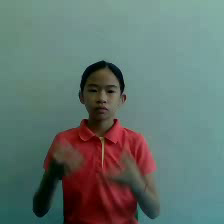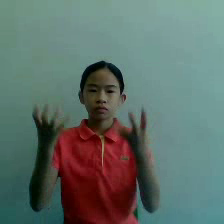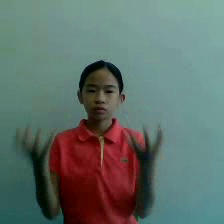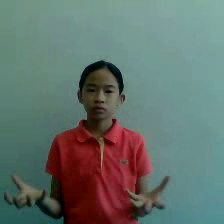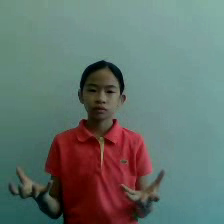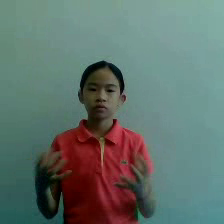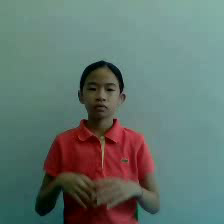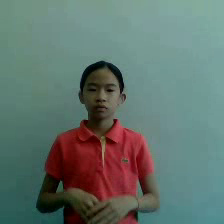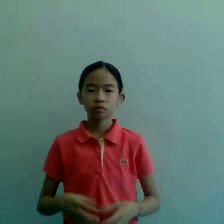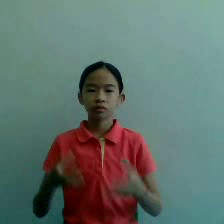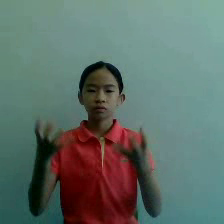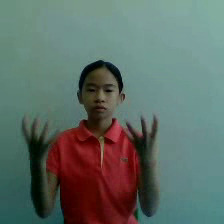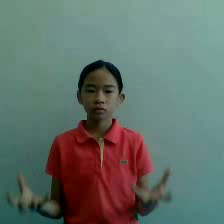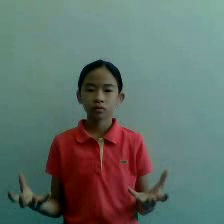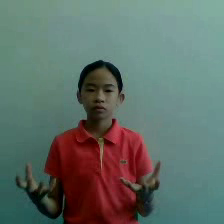Nặng